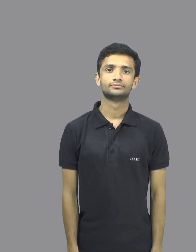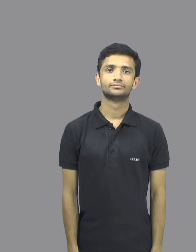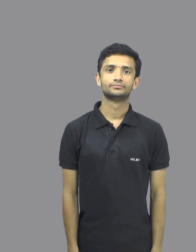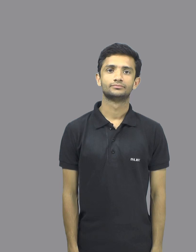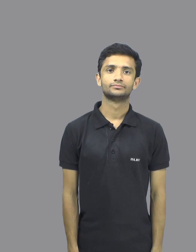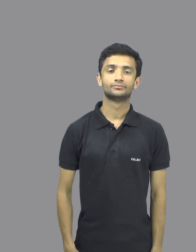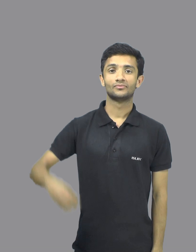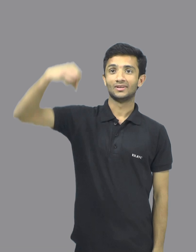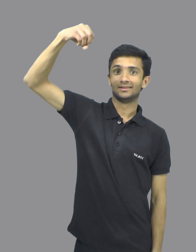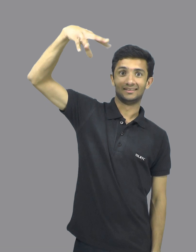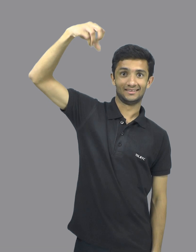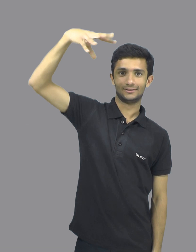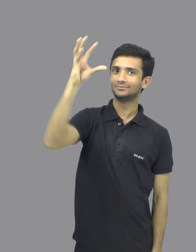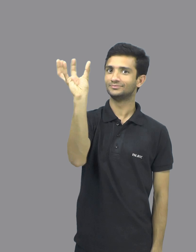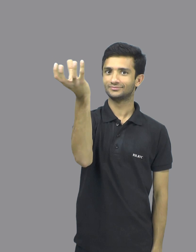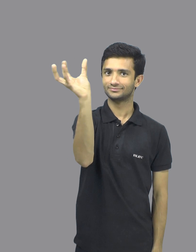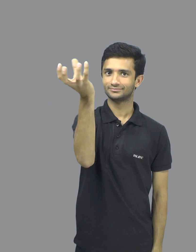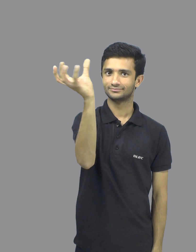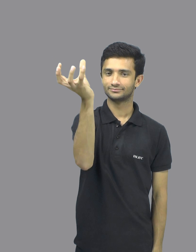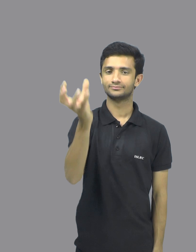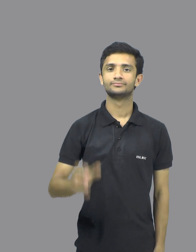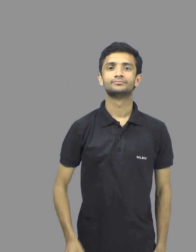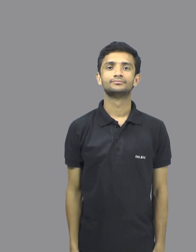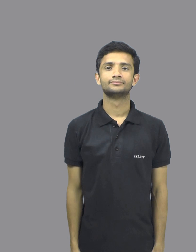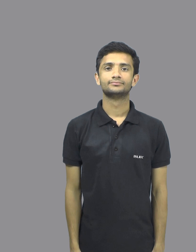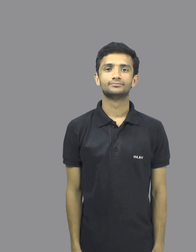Bulb